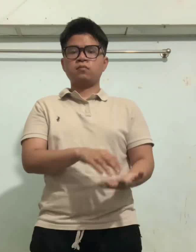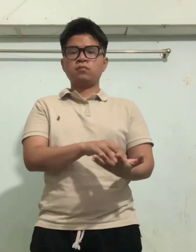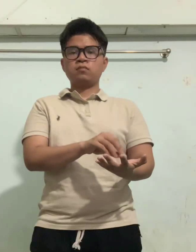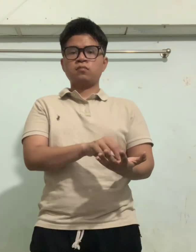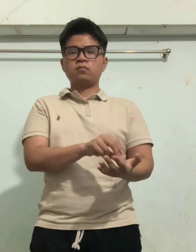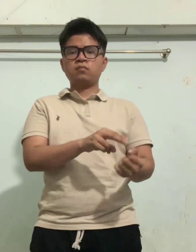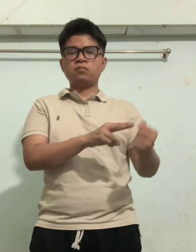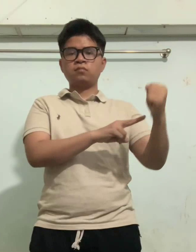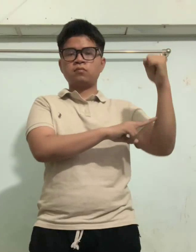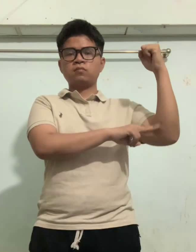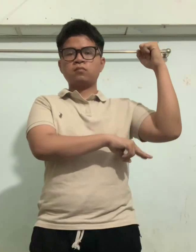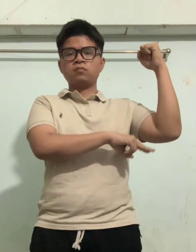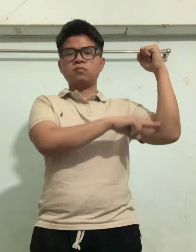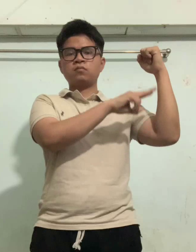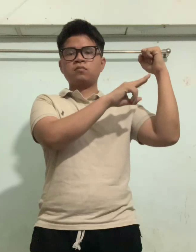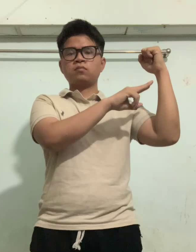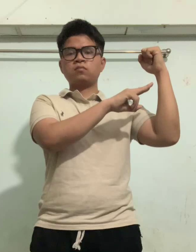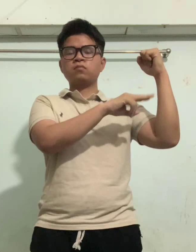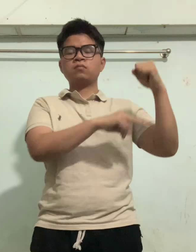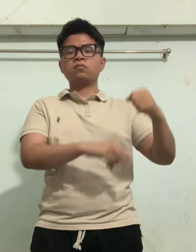tieng viet